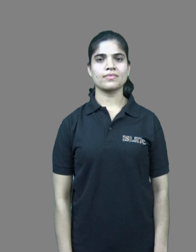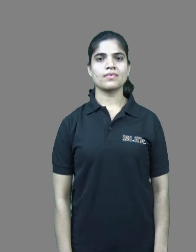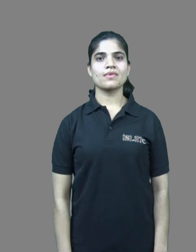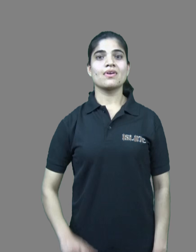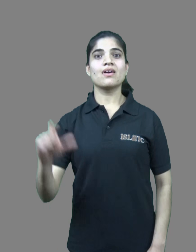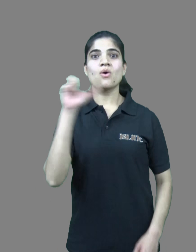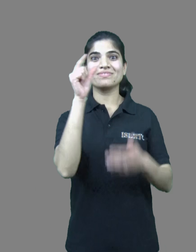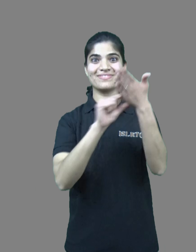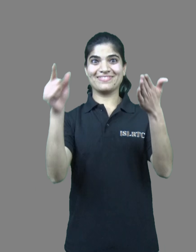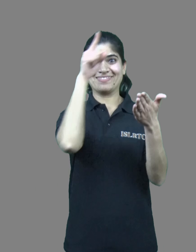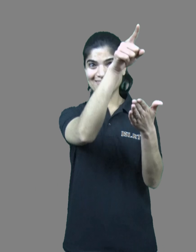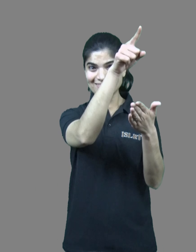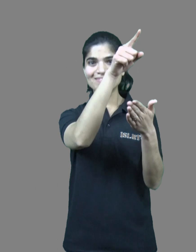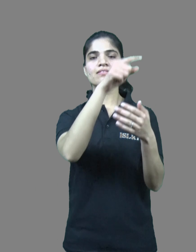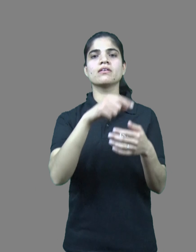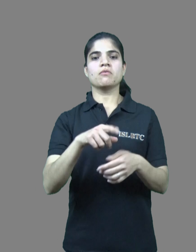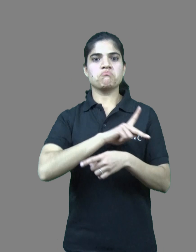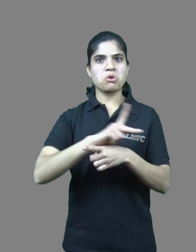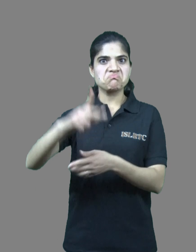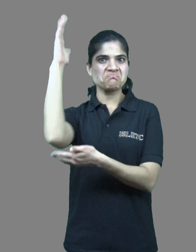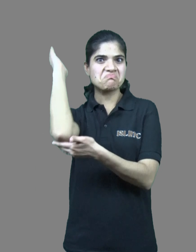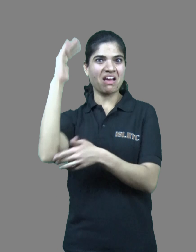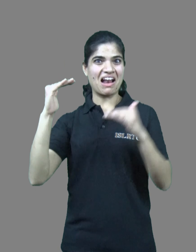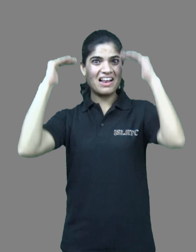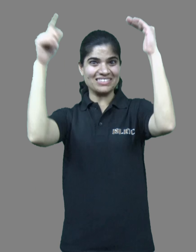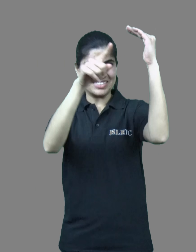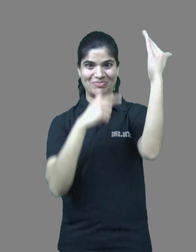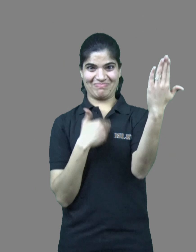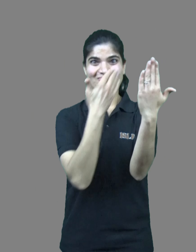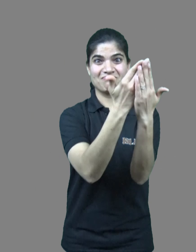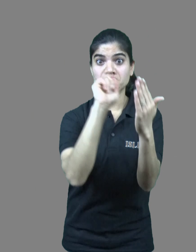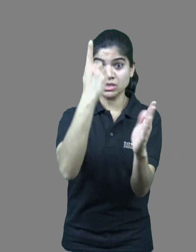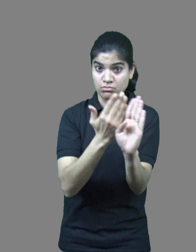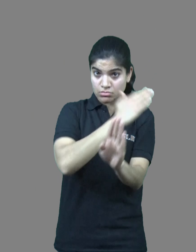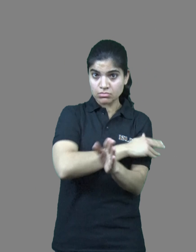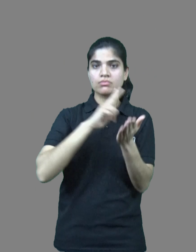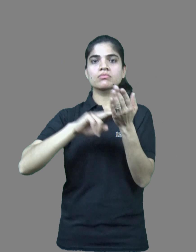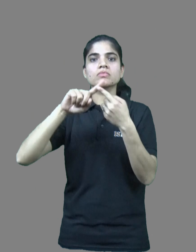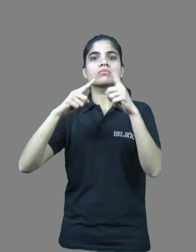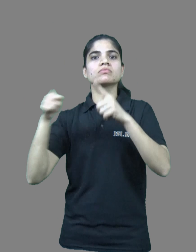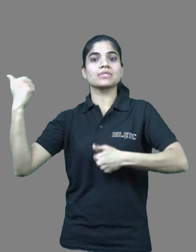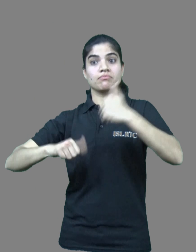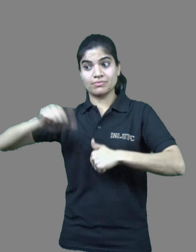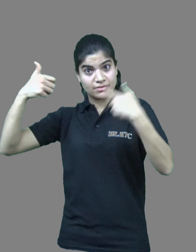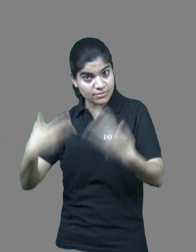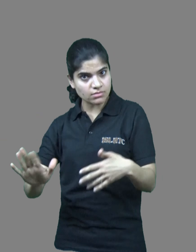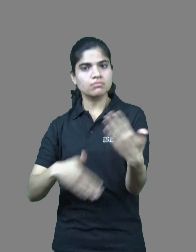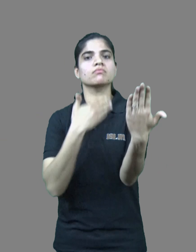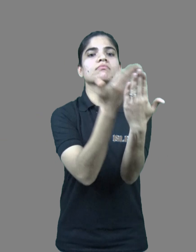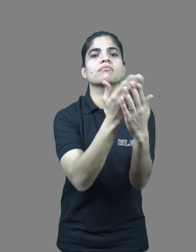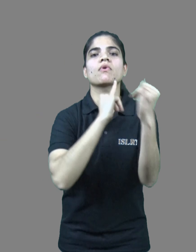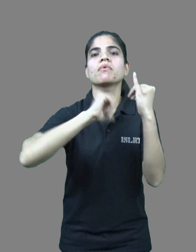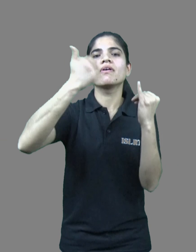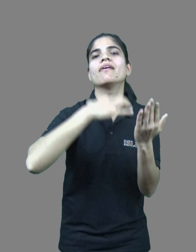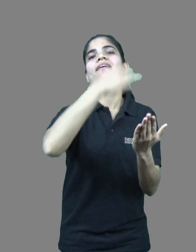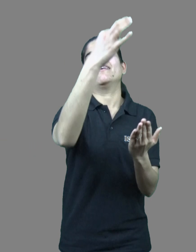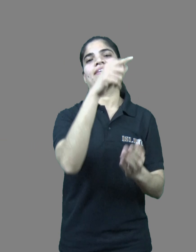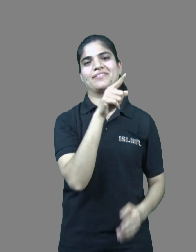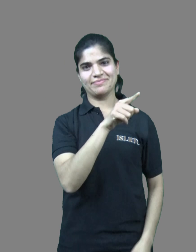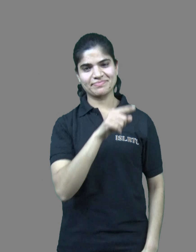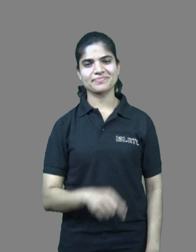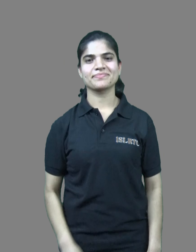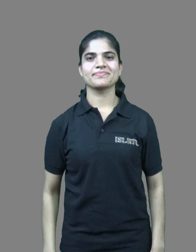National Eligibility Test (NET)